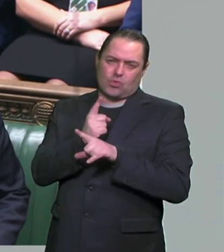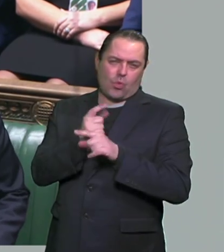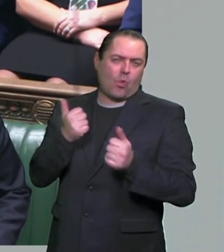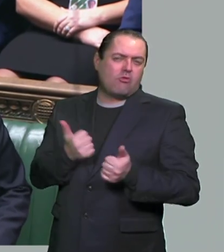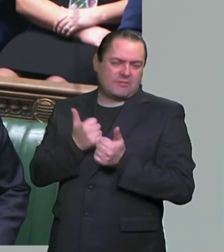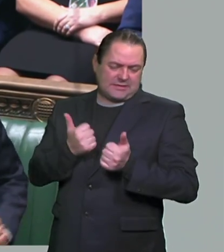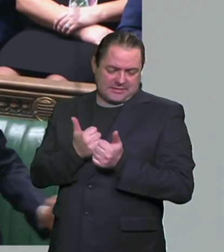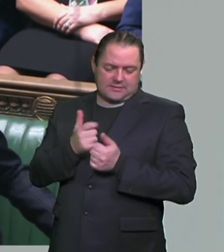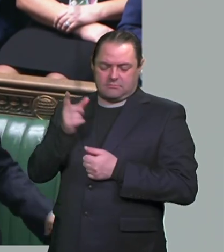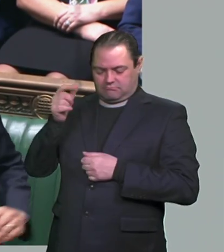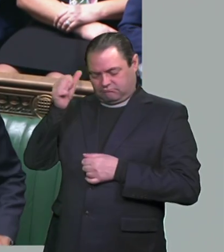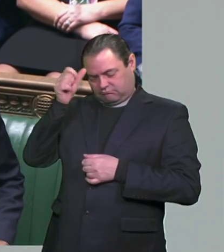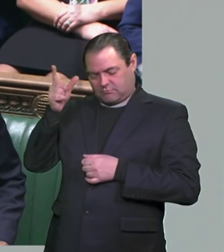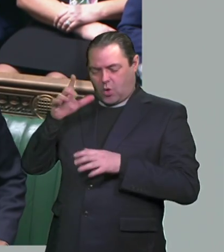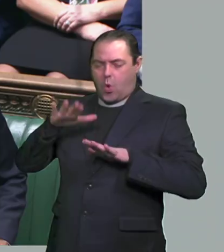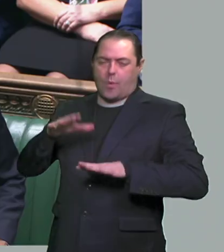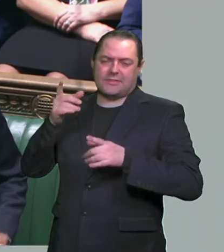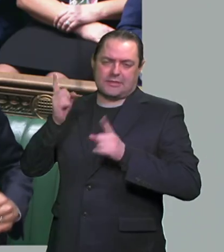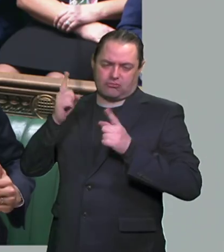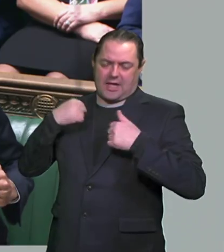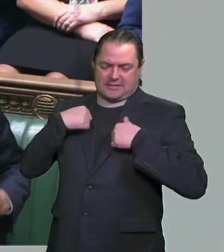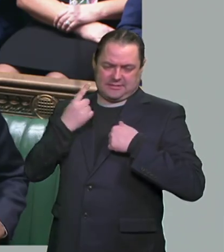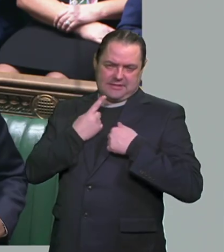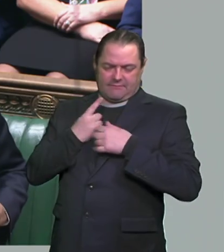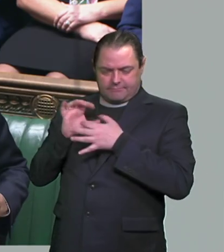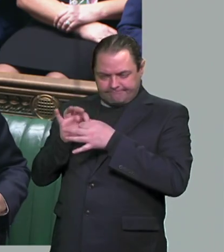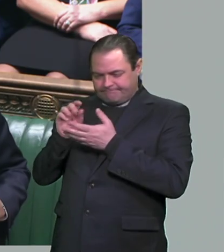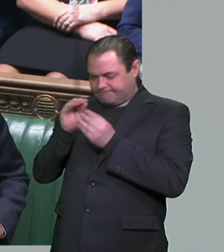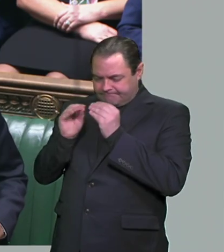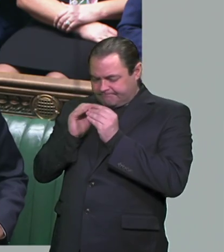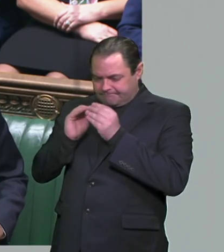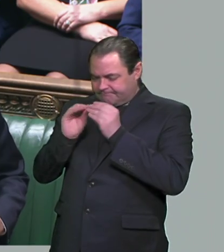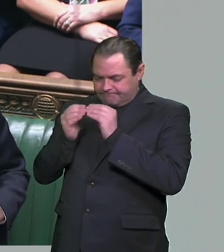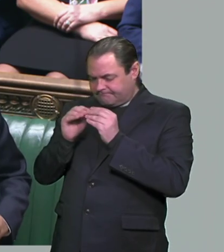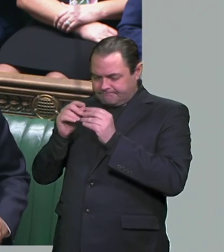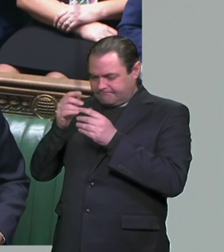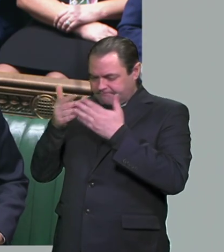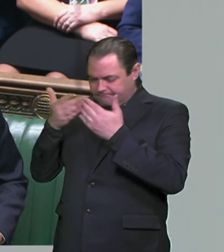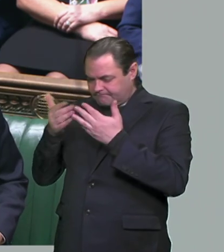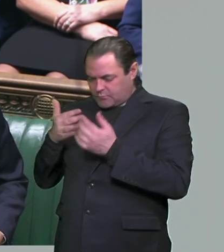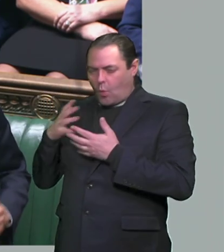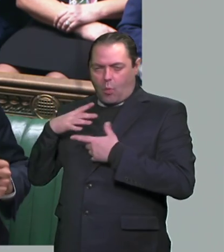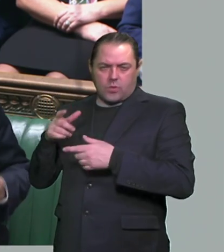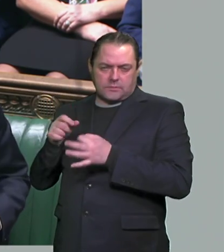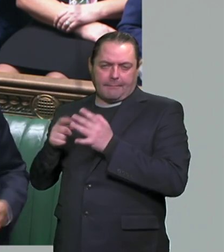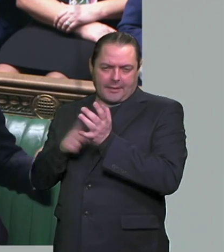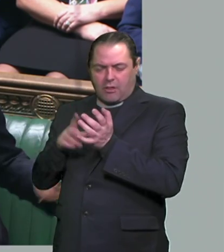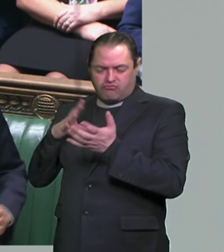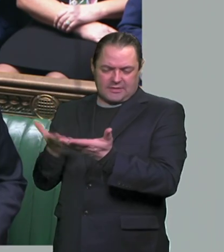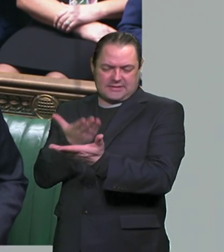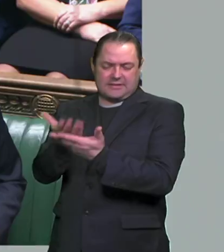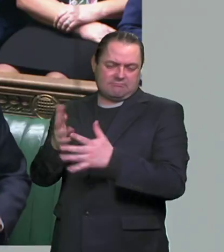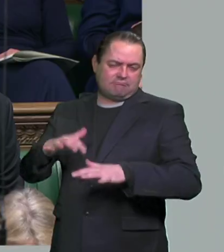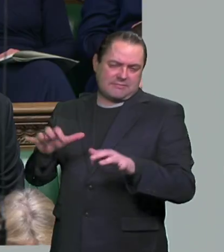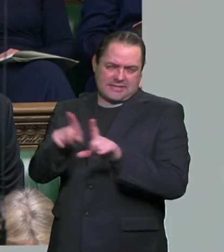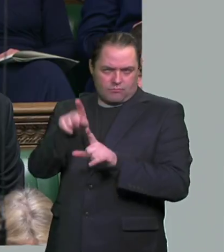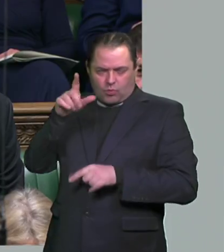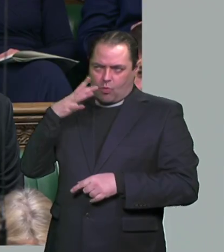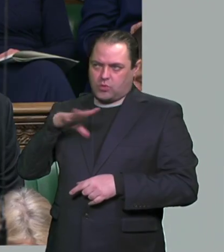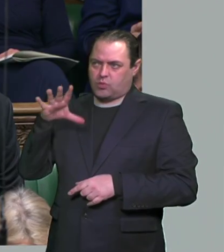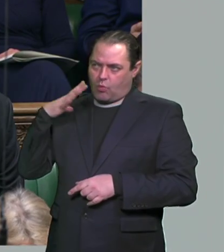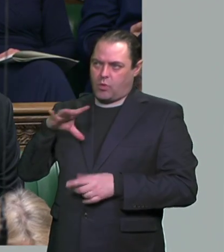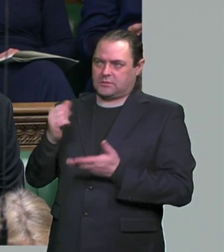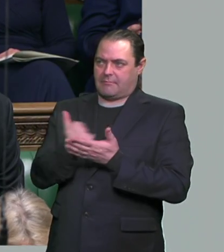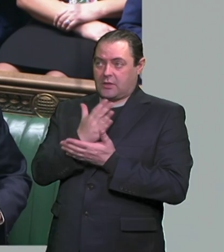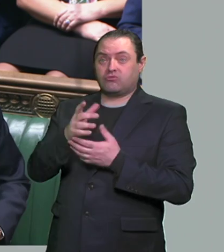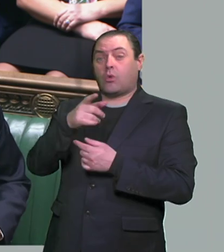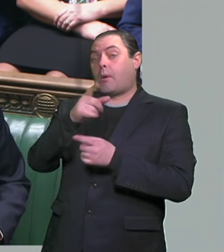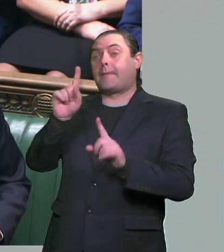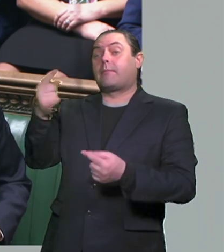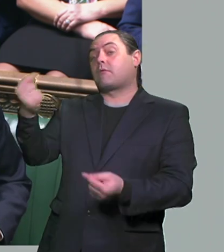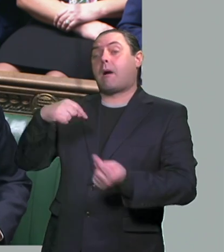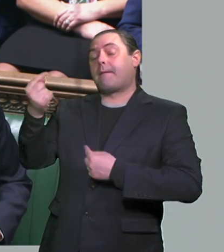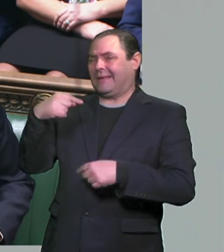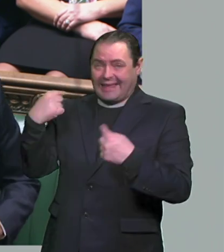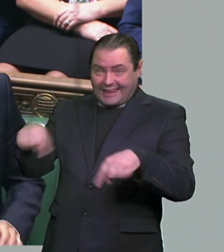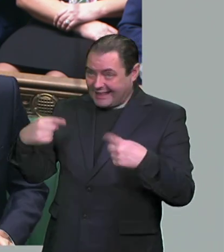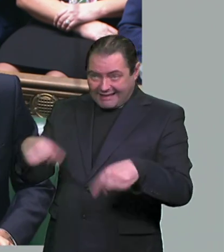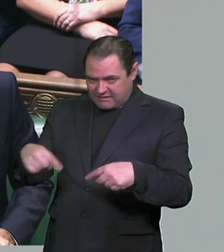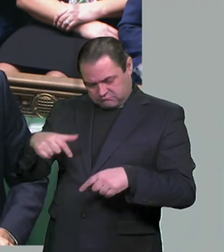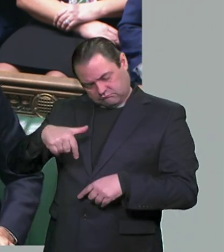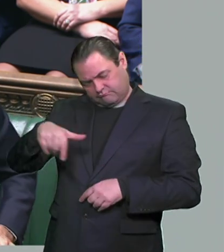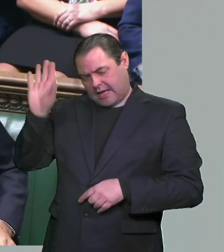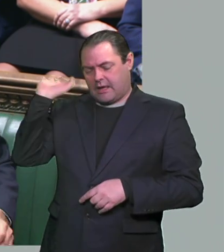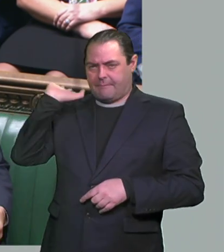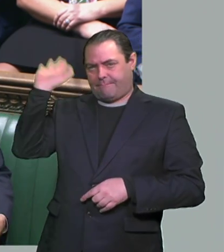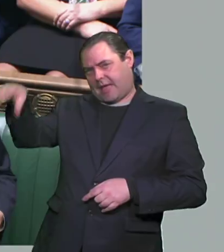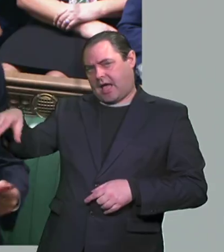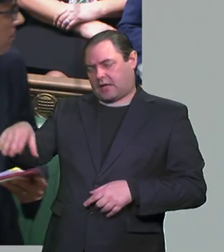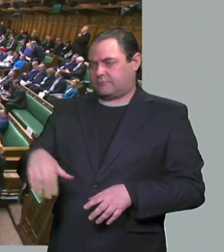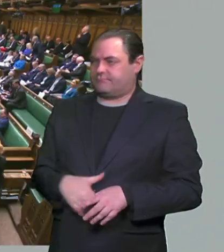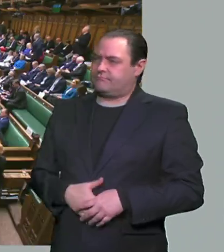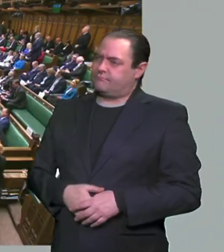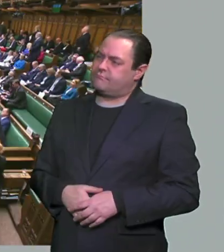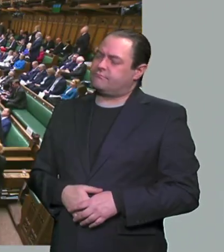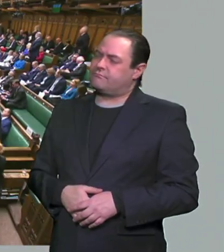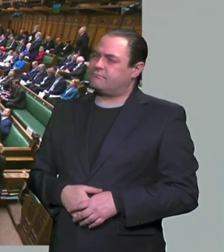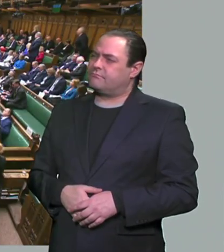He should rest assured that the Home Secretary and I are working intensely and as quickly as possible to bring forward that legislation, because I want what he wants: to ensure that those people who come here illegally will simply not be allowed to stay.